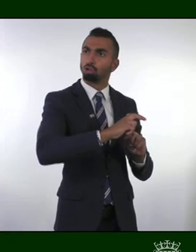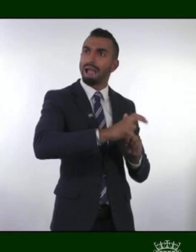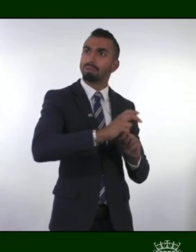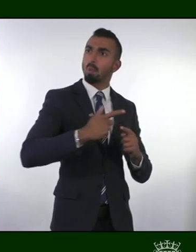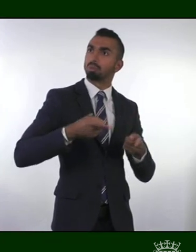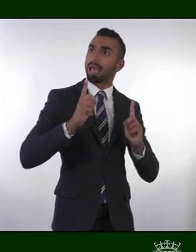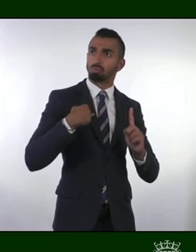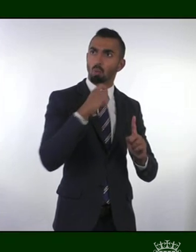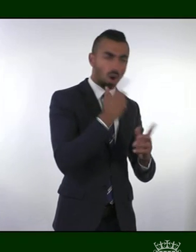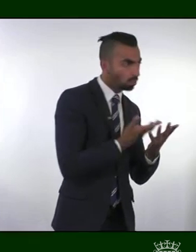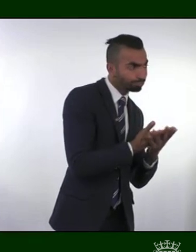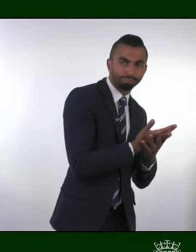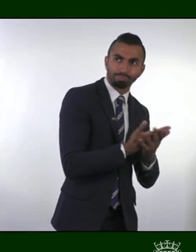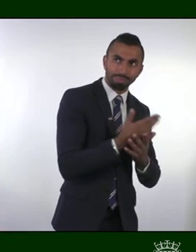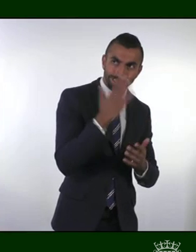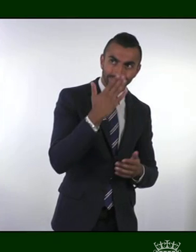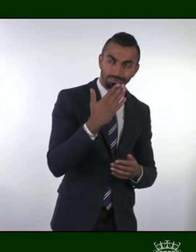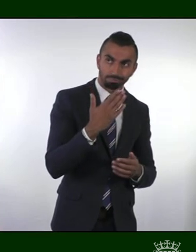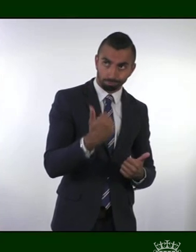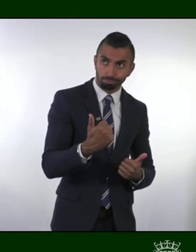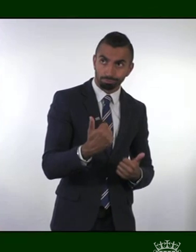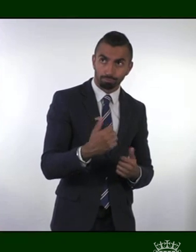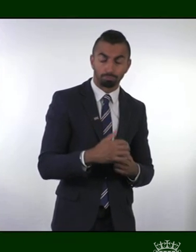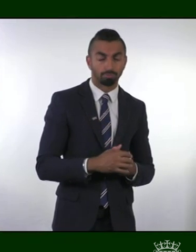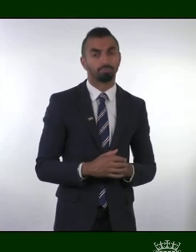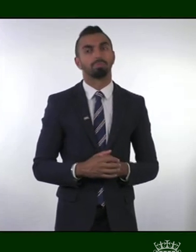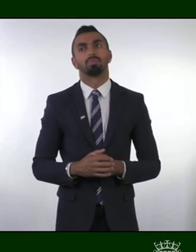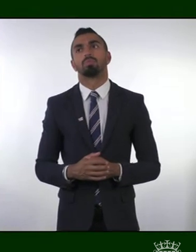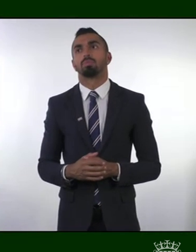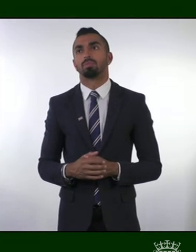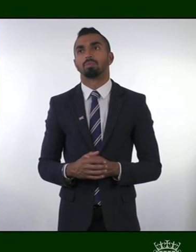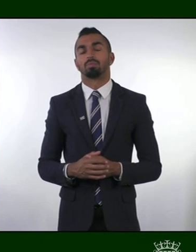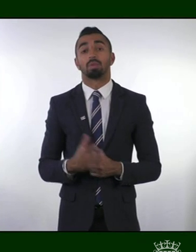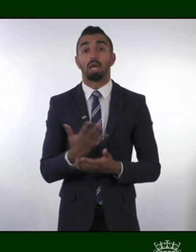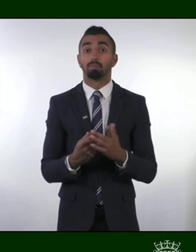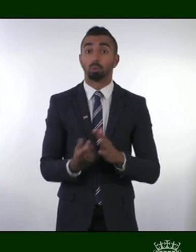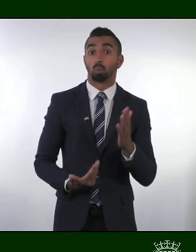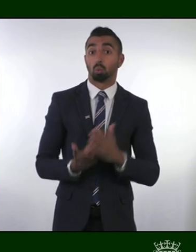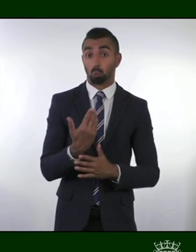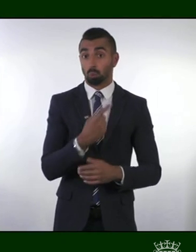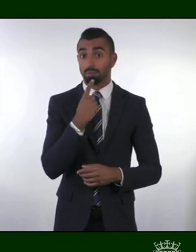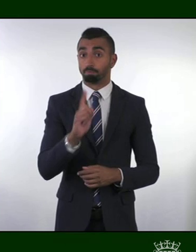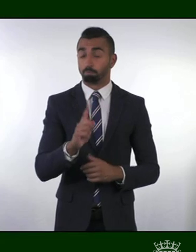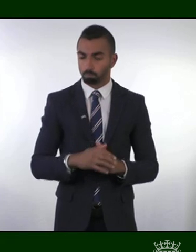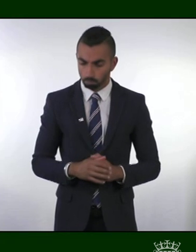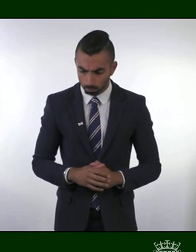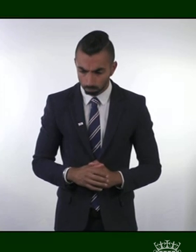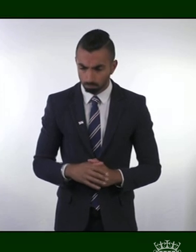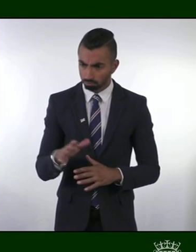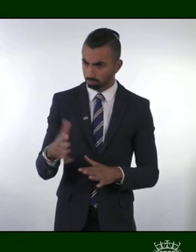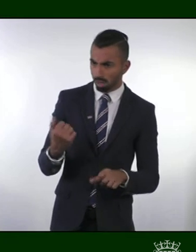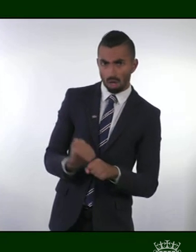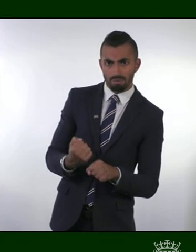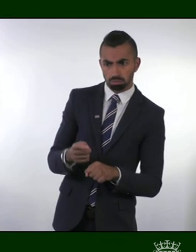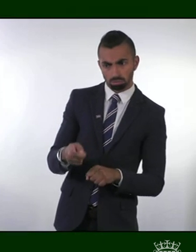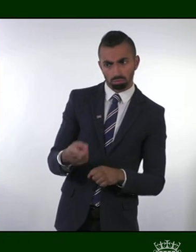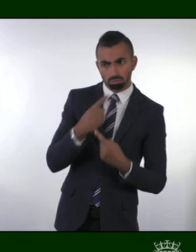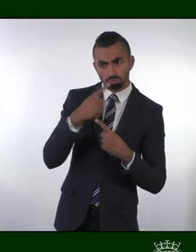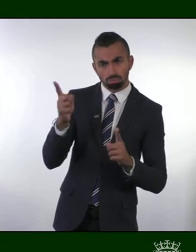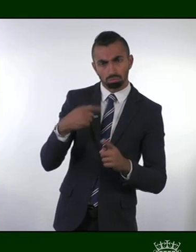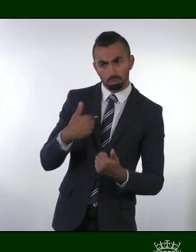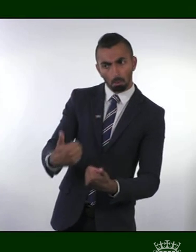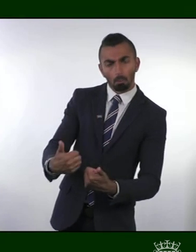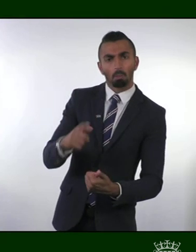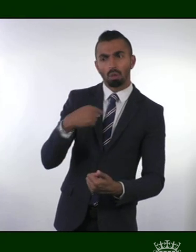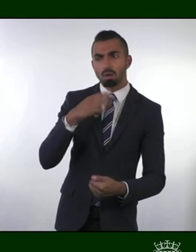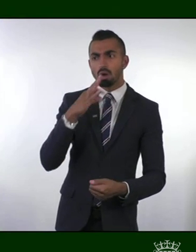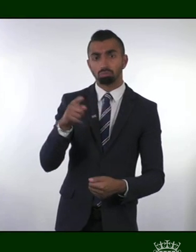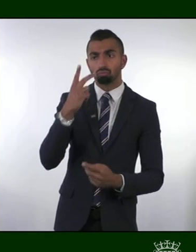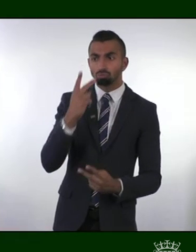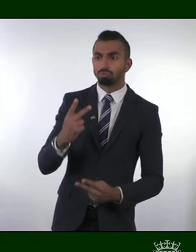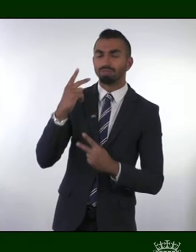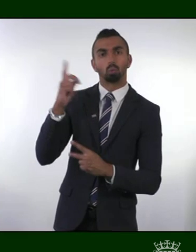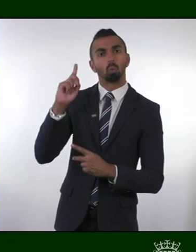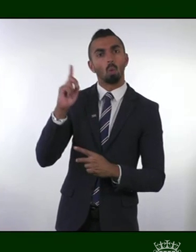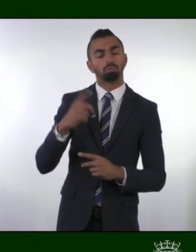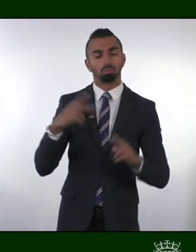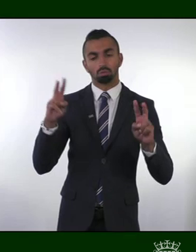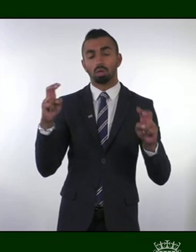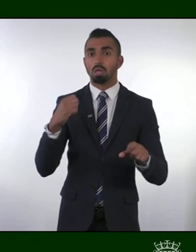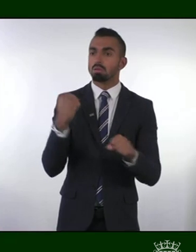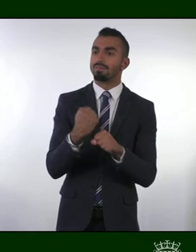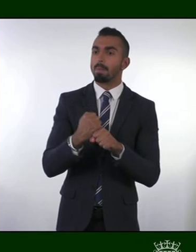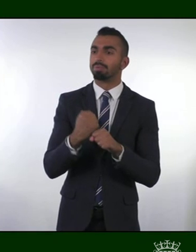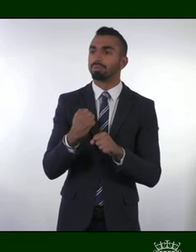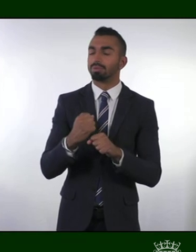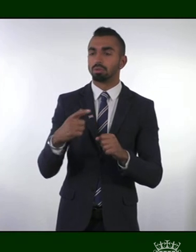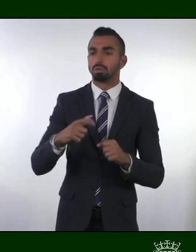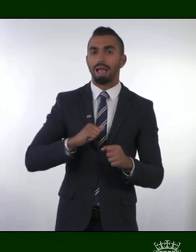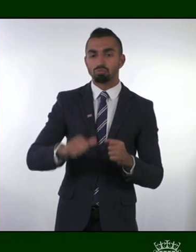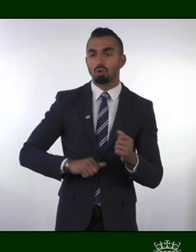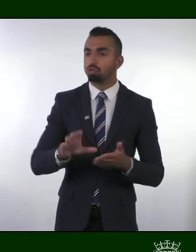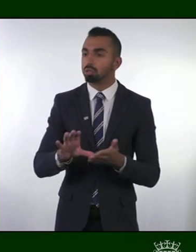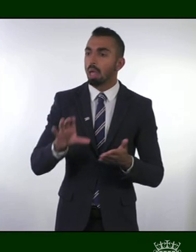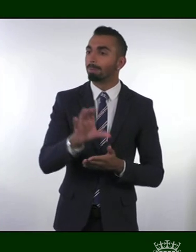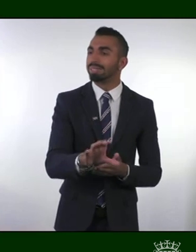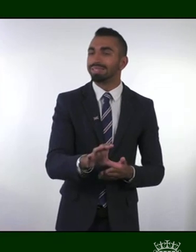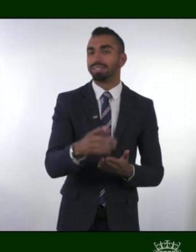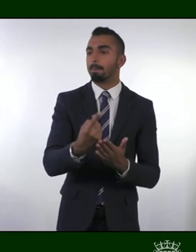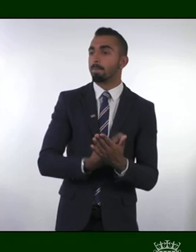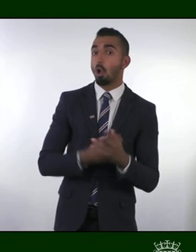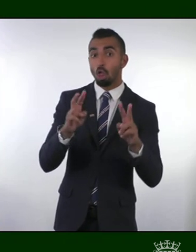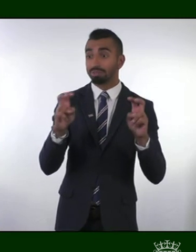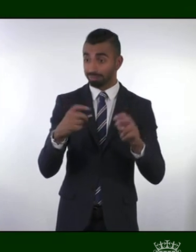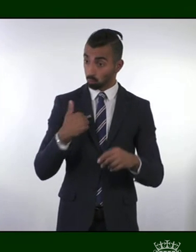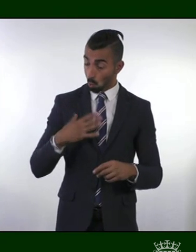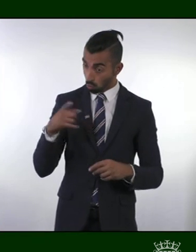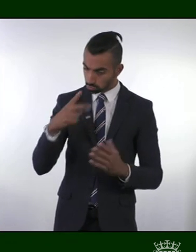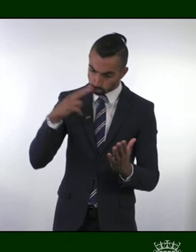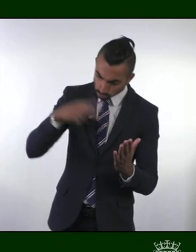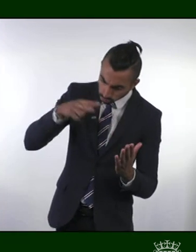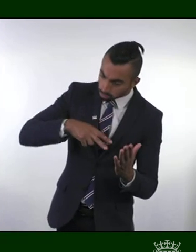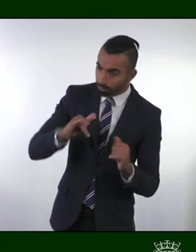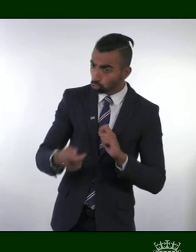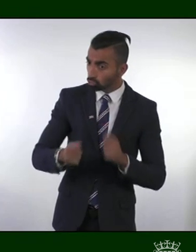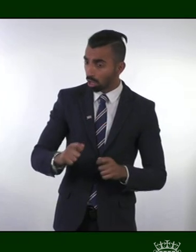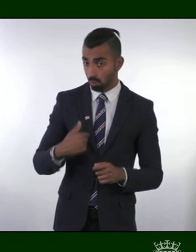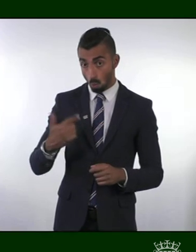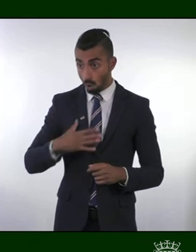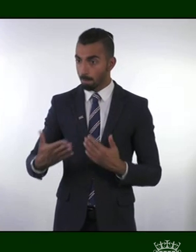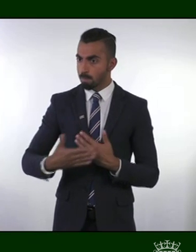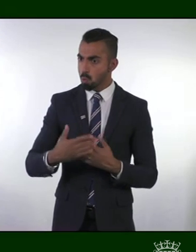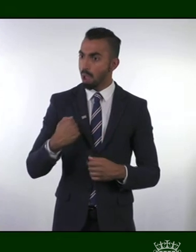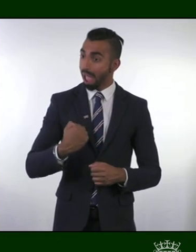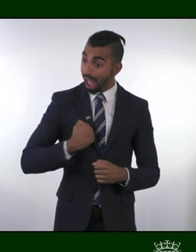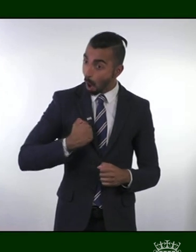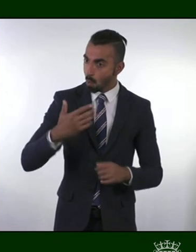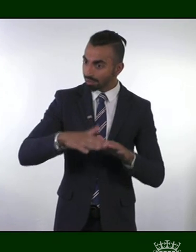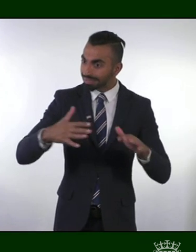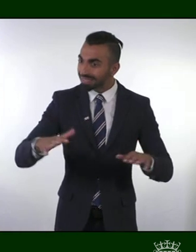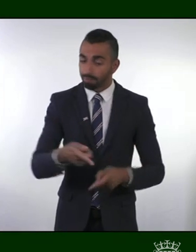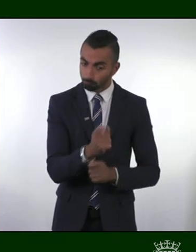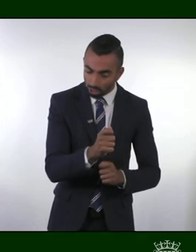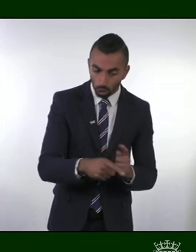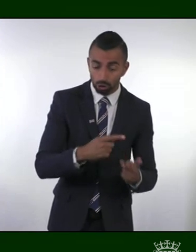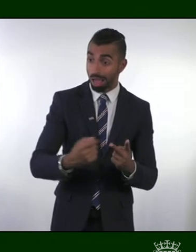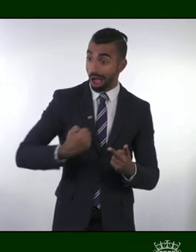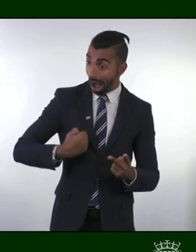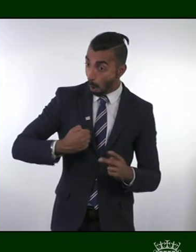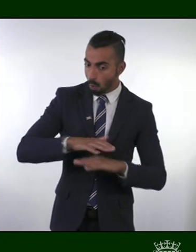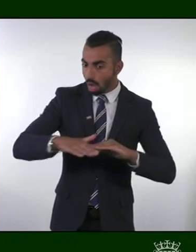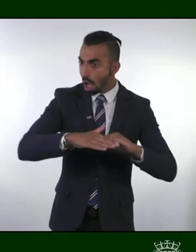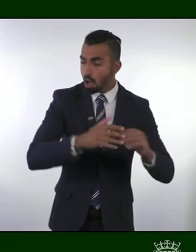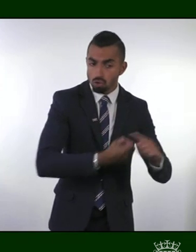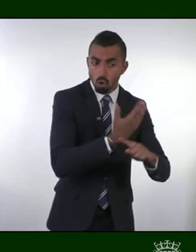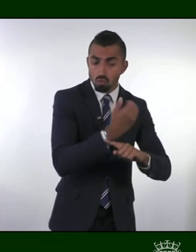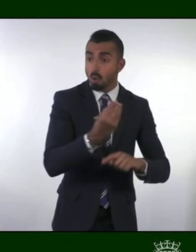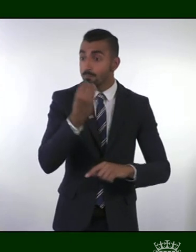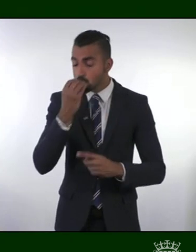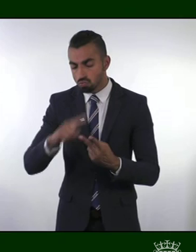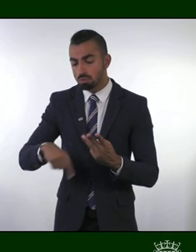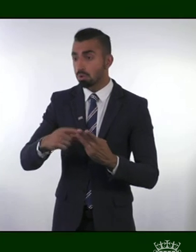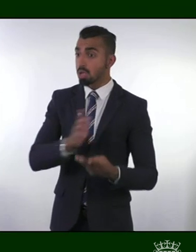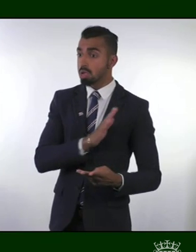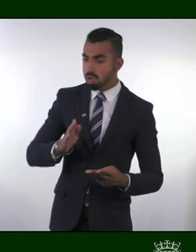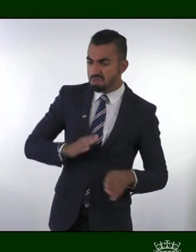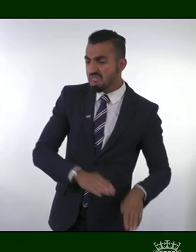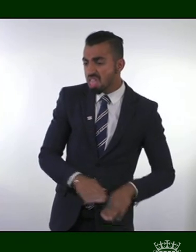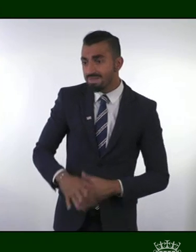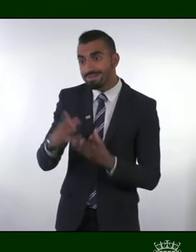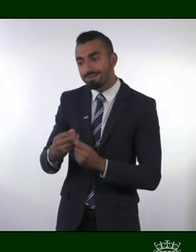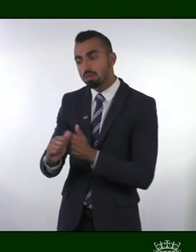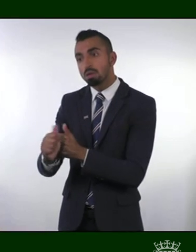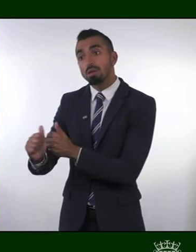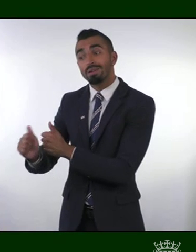The focus on jobs, and the measures, are excellent, so will the Government now review the taxes, subsidies and public procurement regulations so that they can be amended to allow us to grow more of our own food, land and process more of our own fish, generate more of our own power, and supply more of the things that our health service and Ministry of Defence require, because they can be better made in Britain, and better made with British jobs?